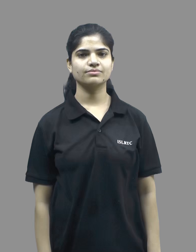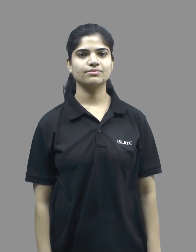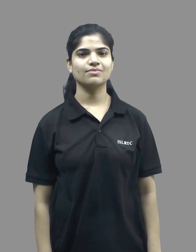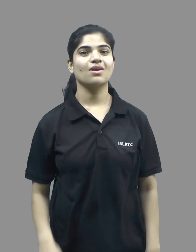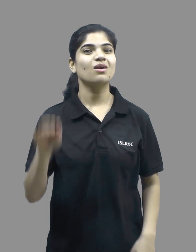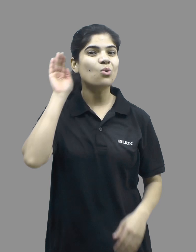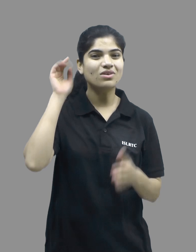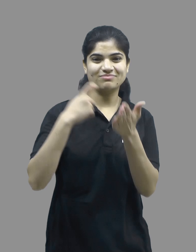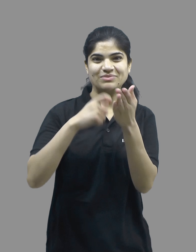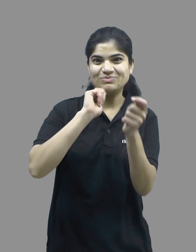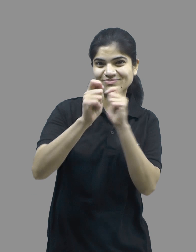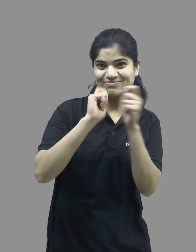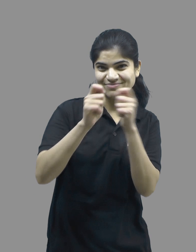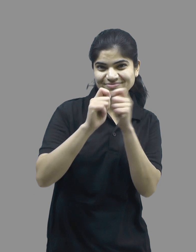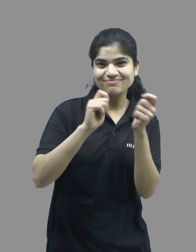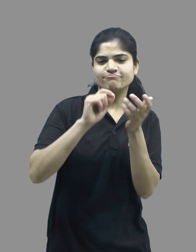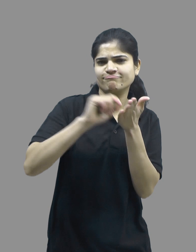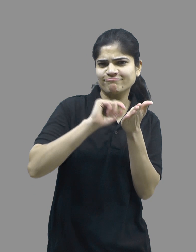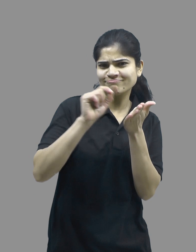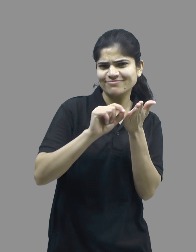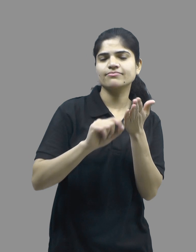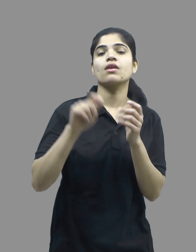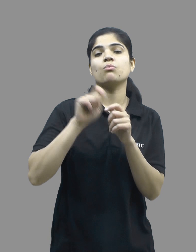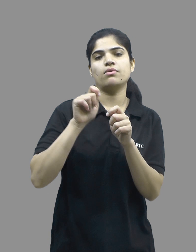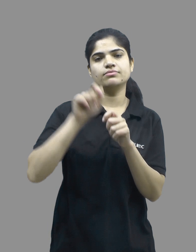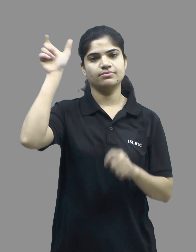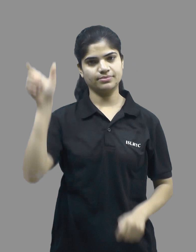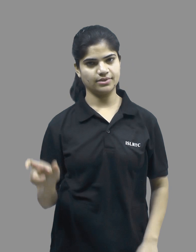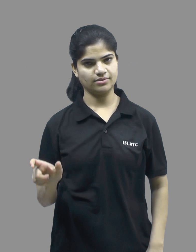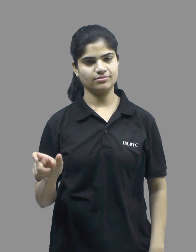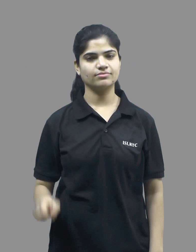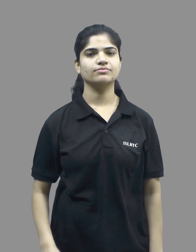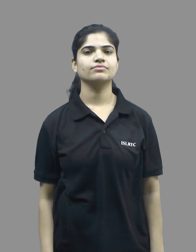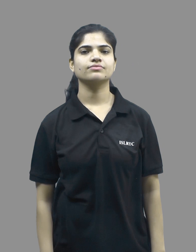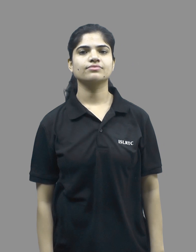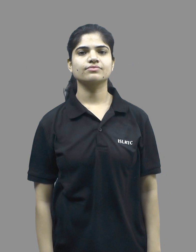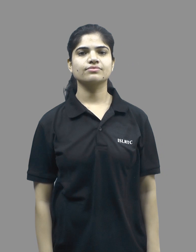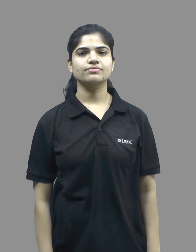Journalist Reporter